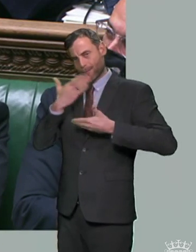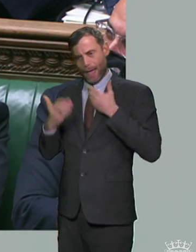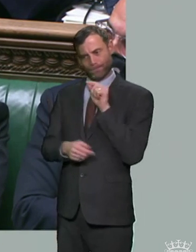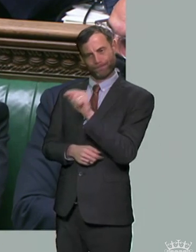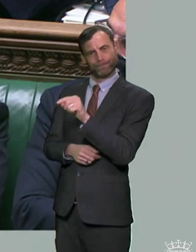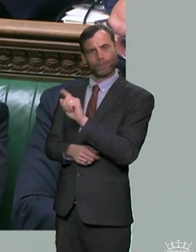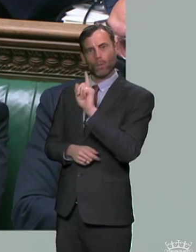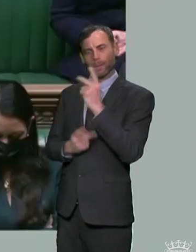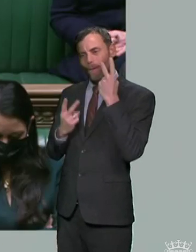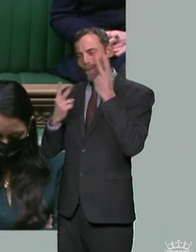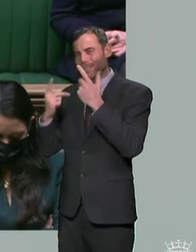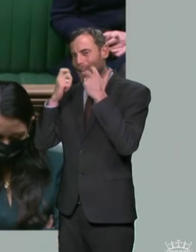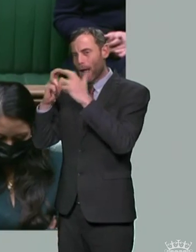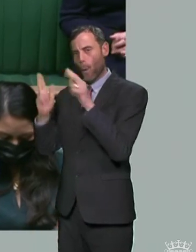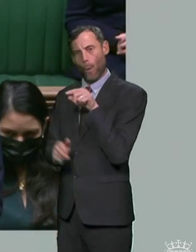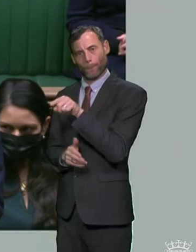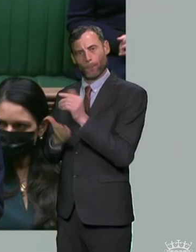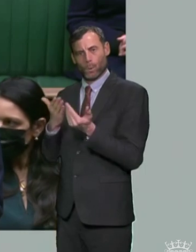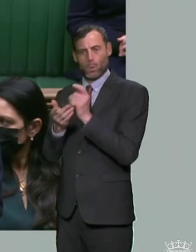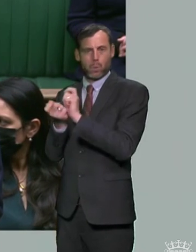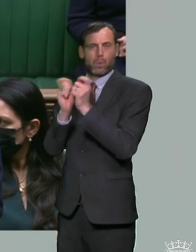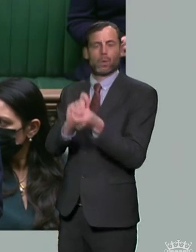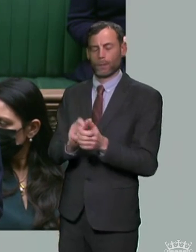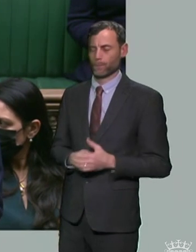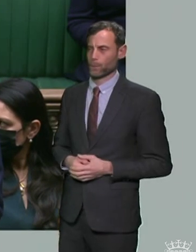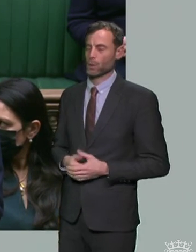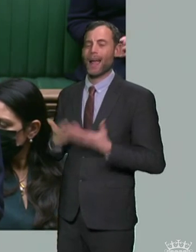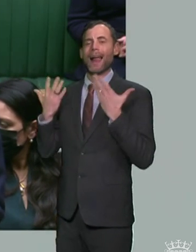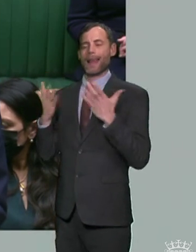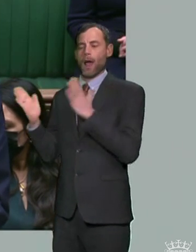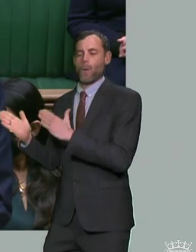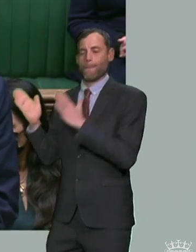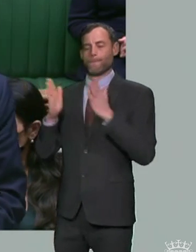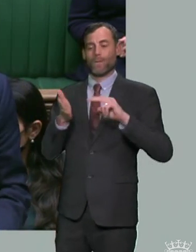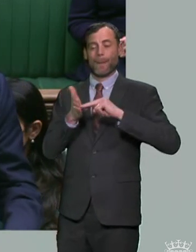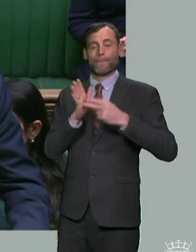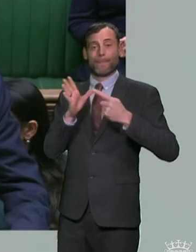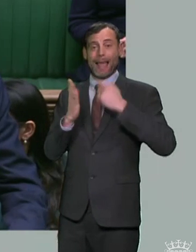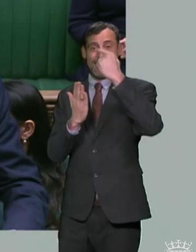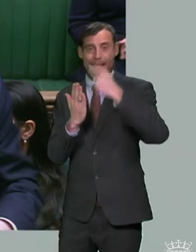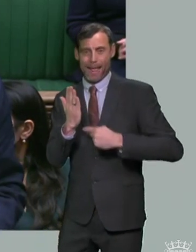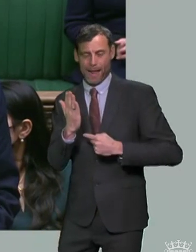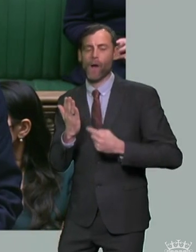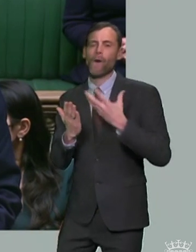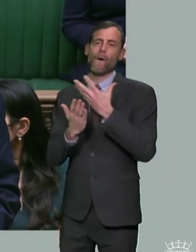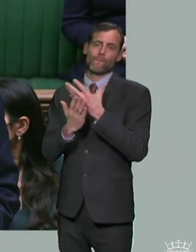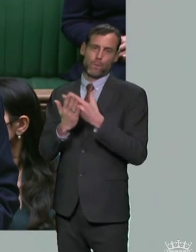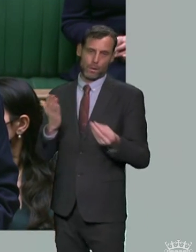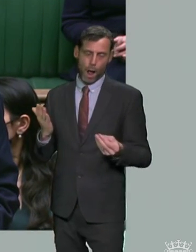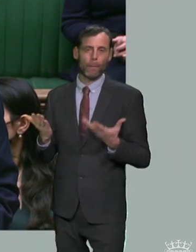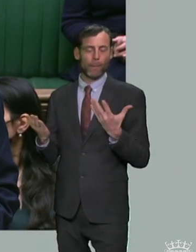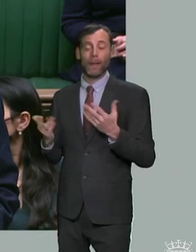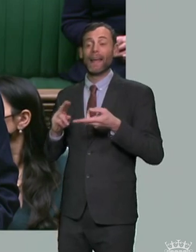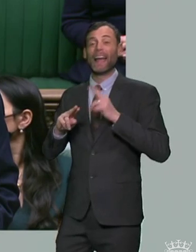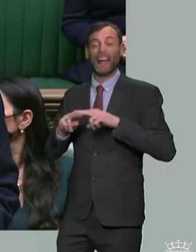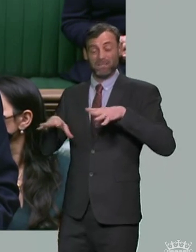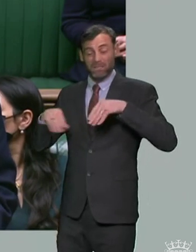As we return to plan A, the House will know that some measures still remain, including those on self-isolation.